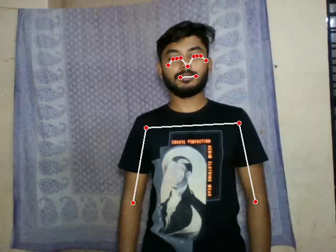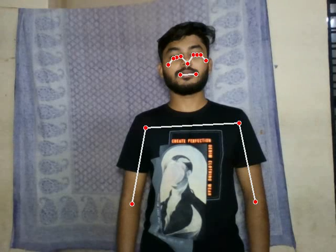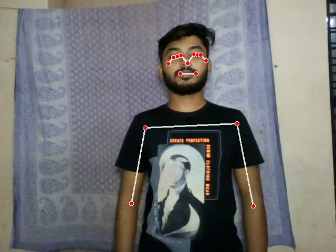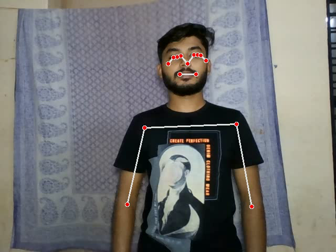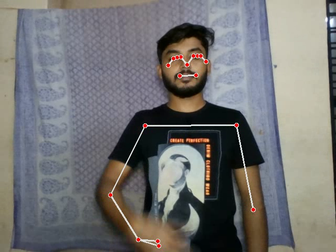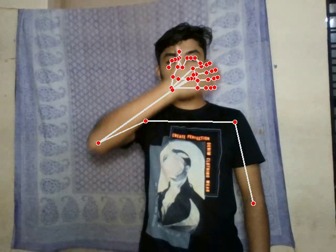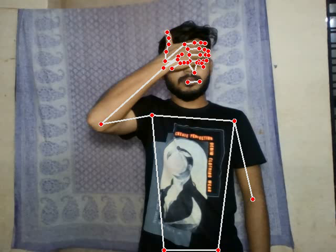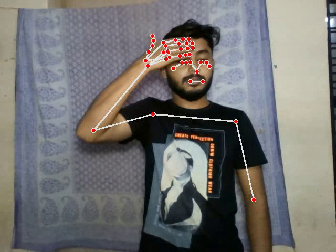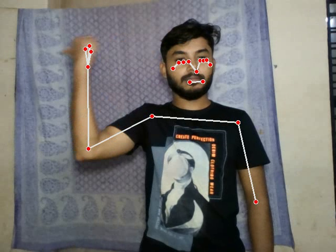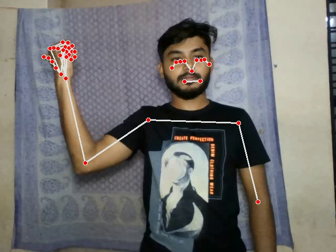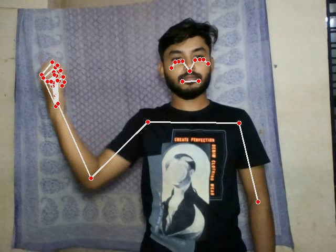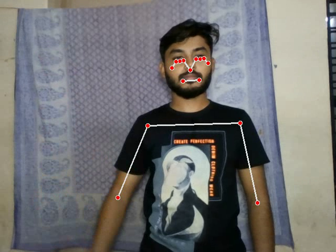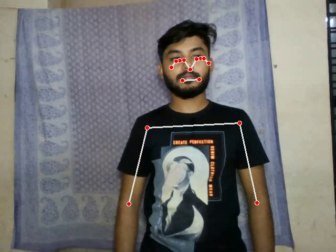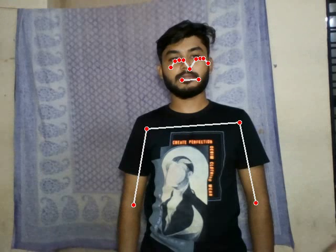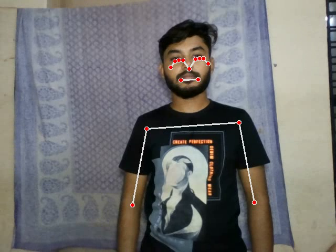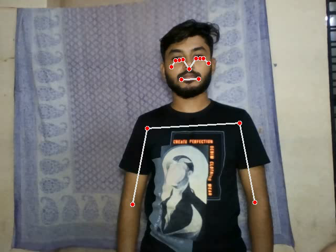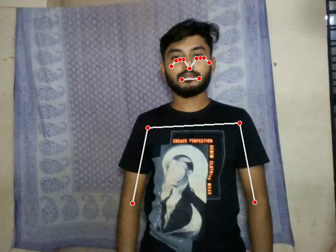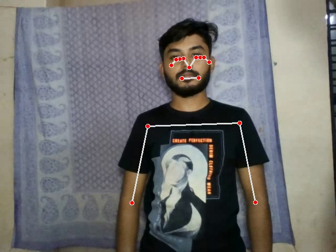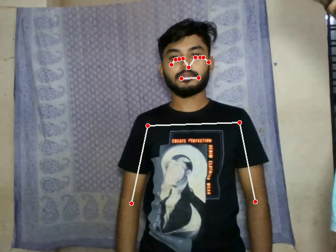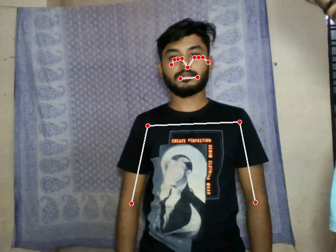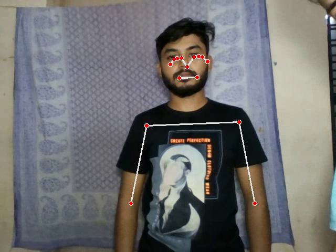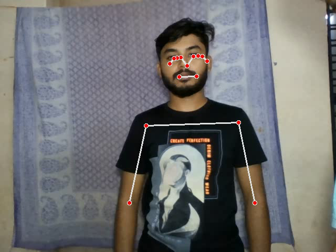forget